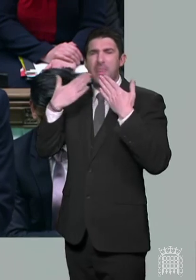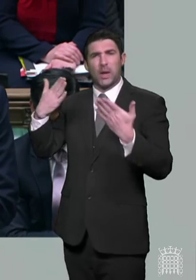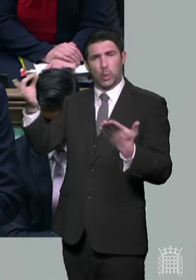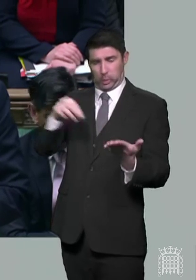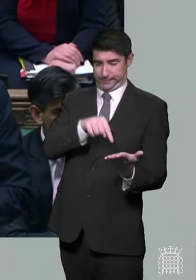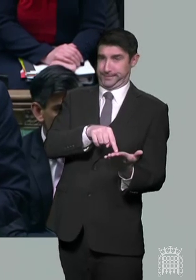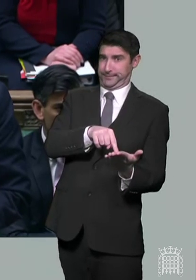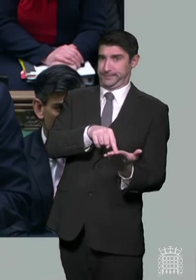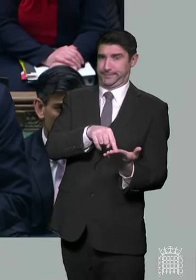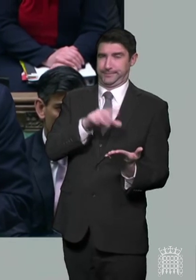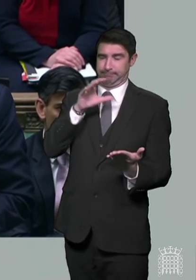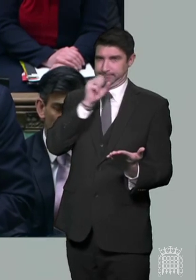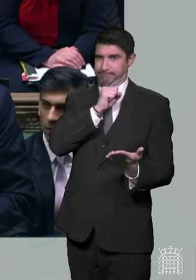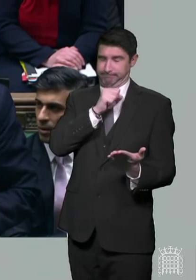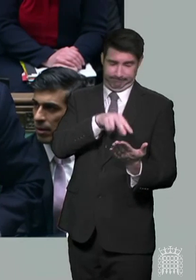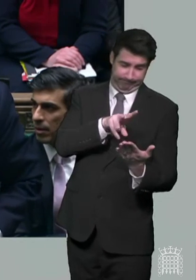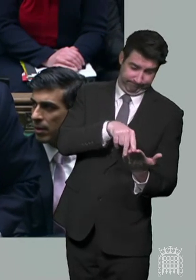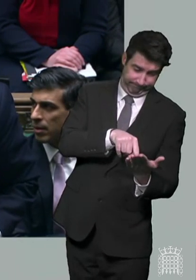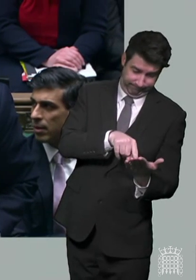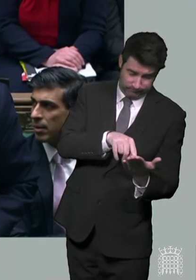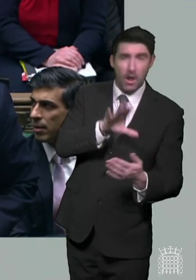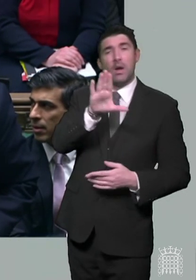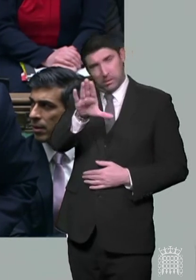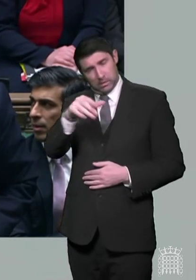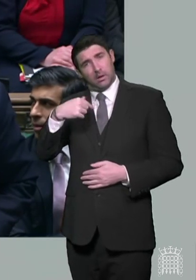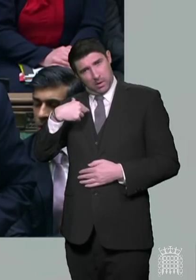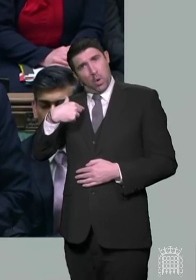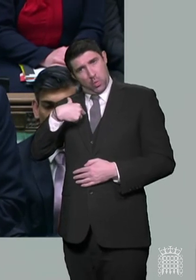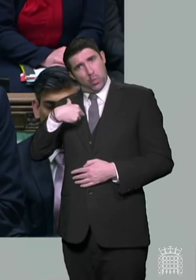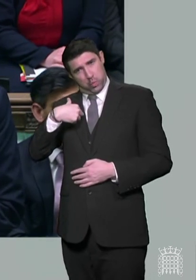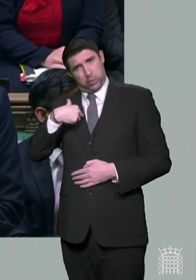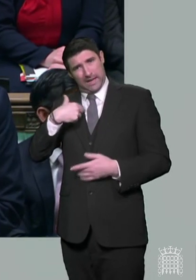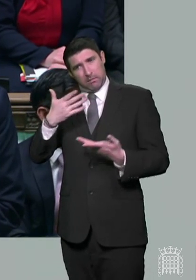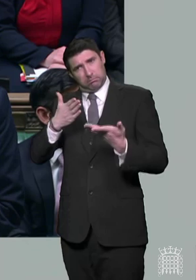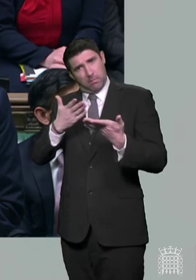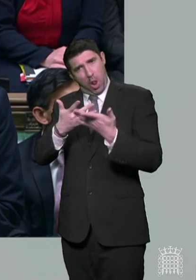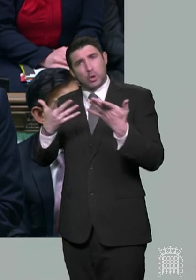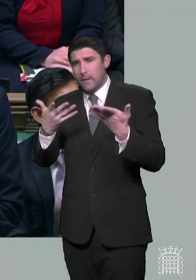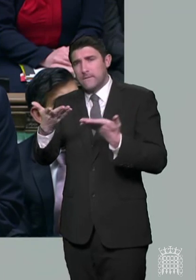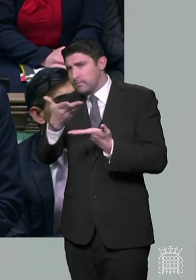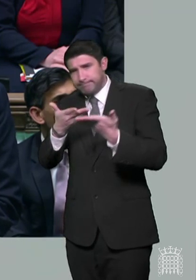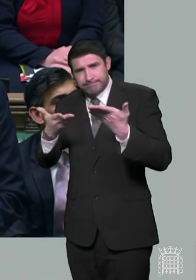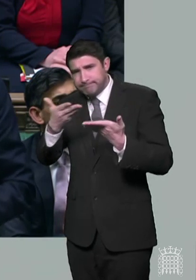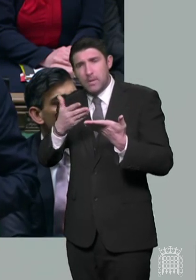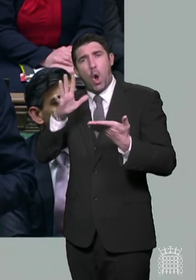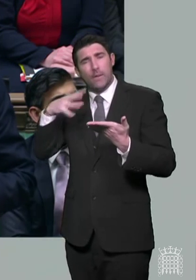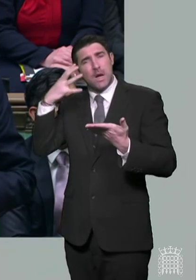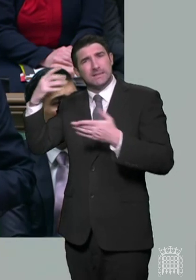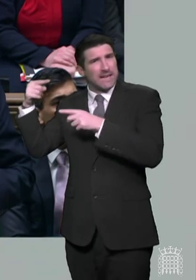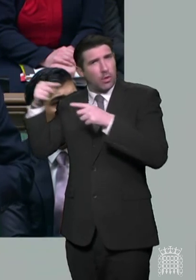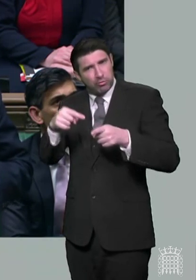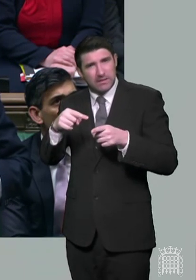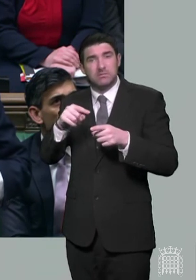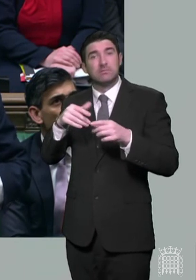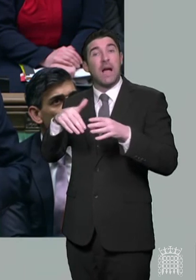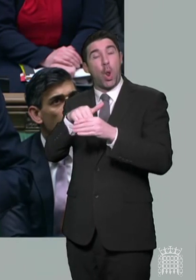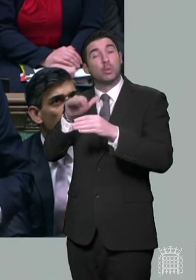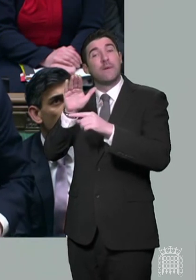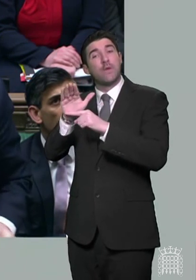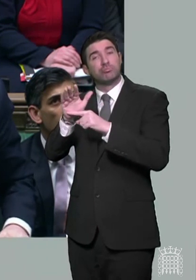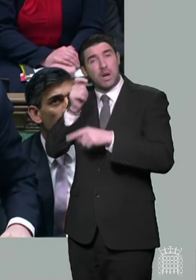We are carefully reviewing responses to our recent consultation on a range of legislative proposals to counter state threats, including foreign agents registration.